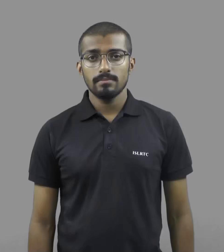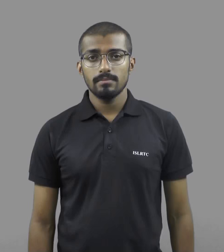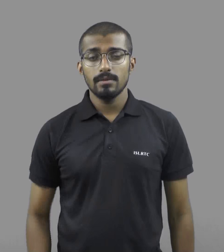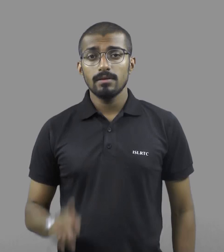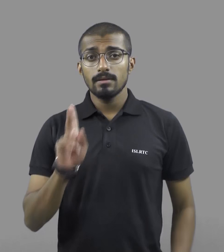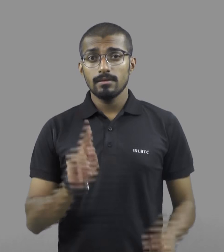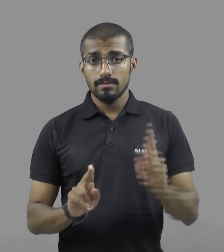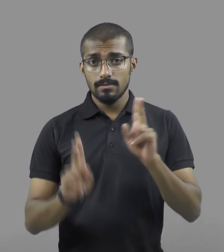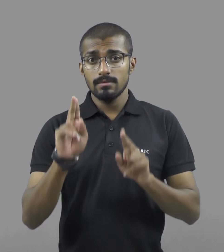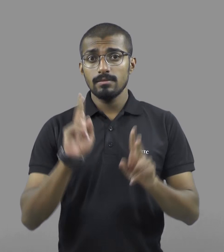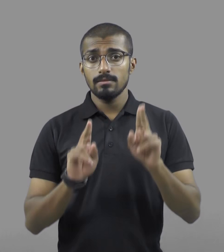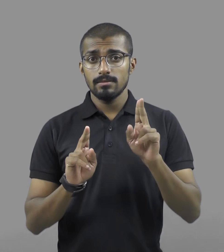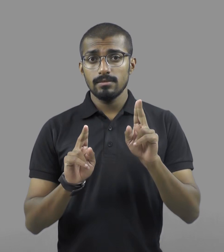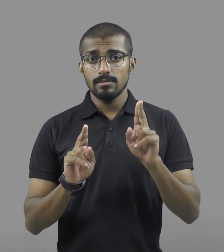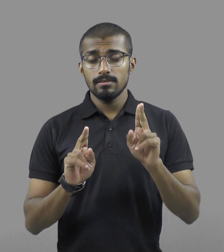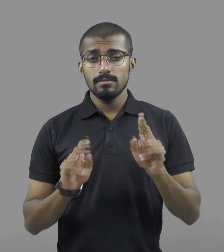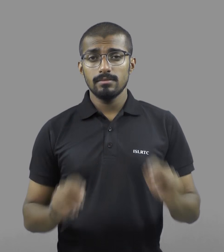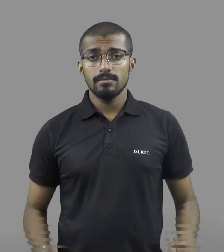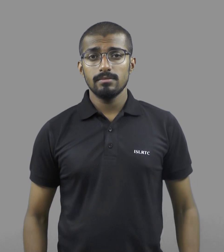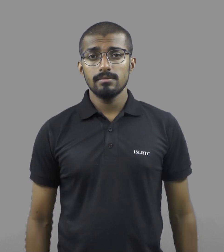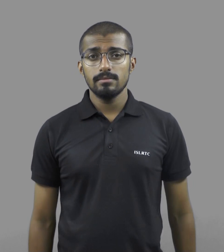Edit